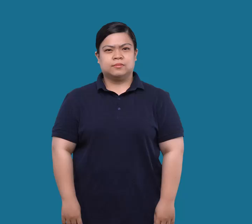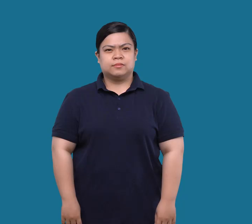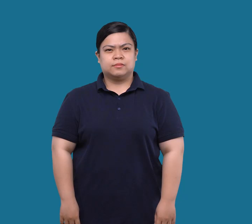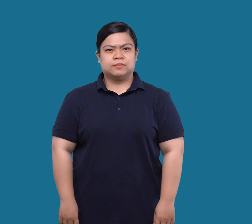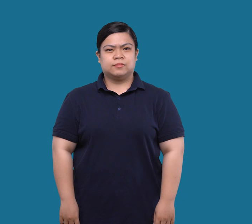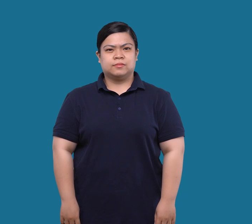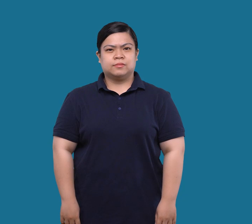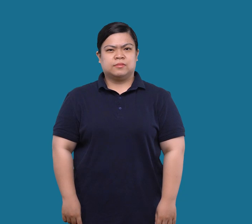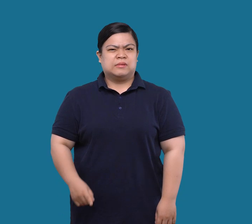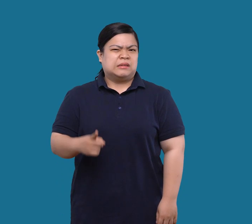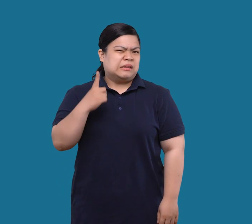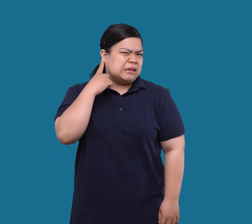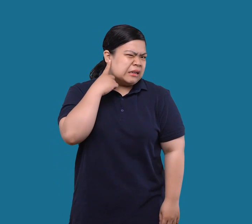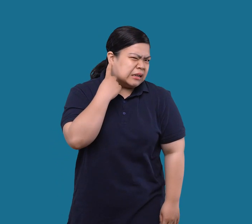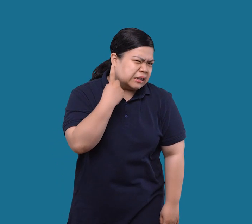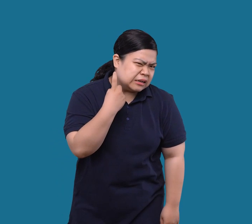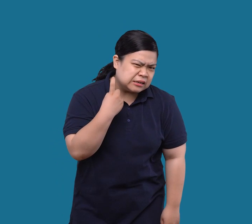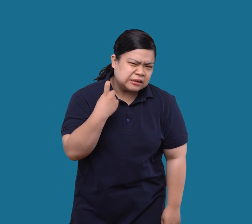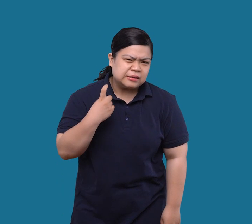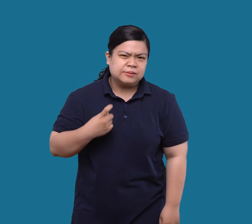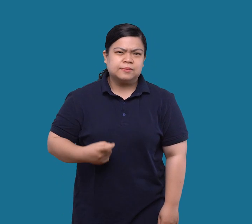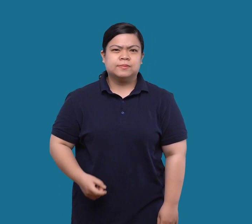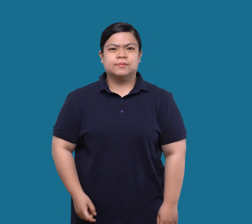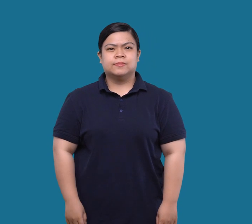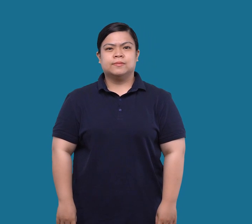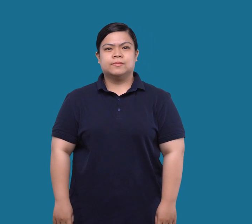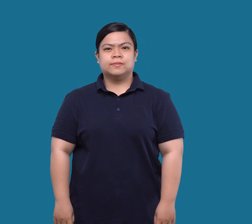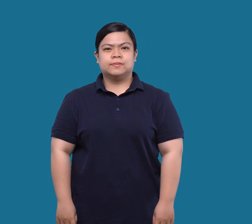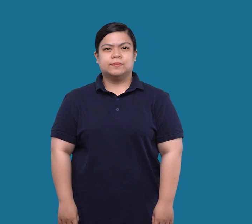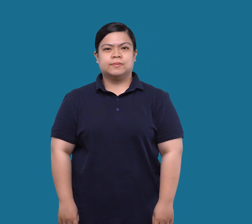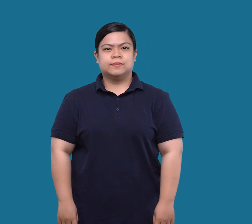đau tai